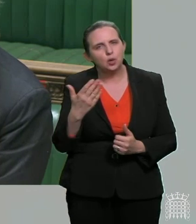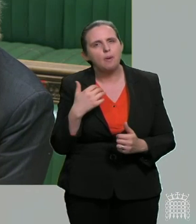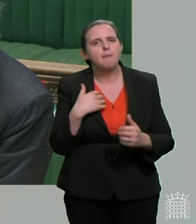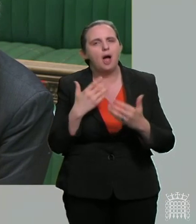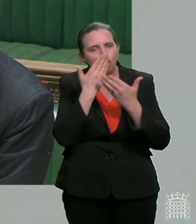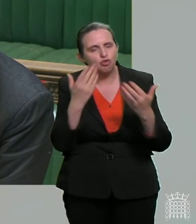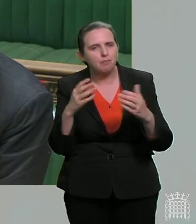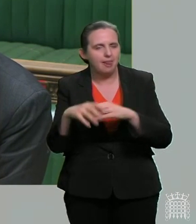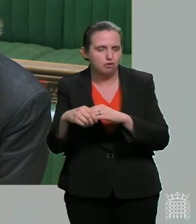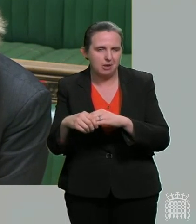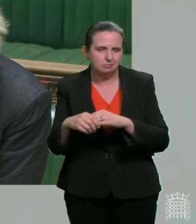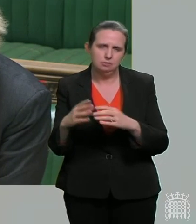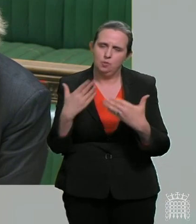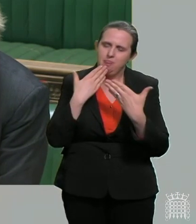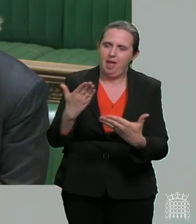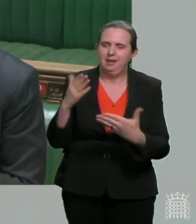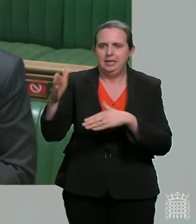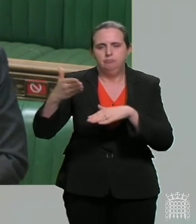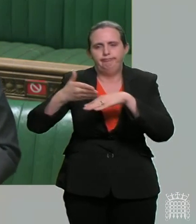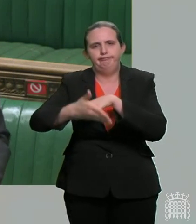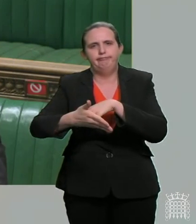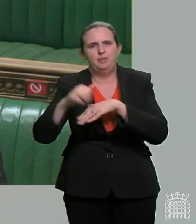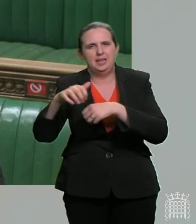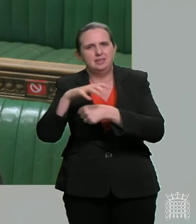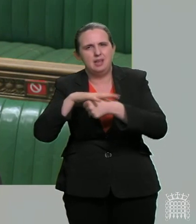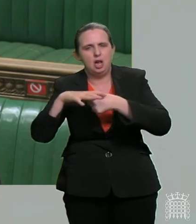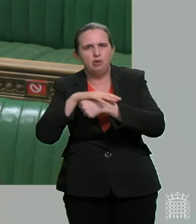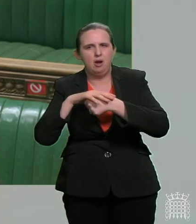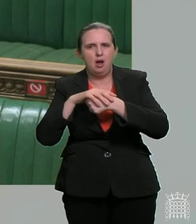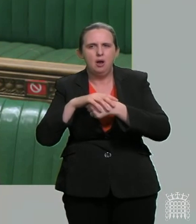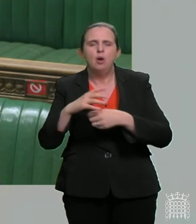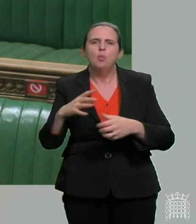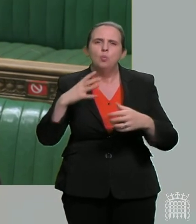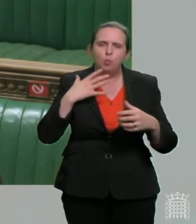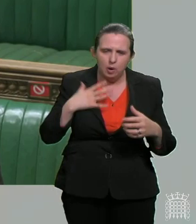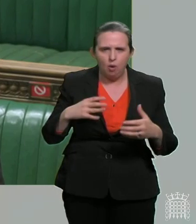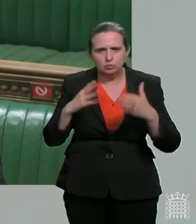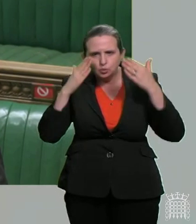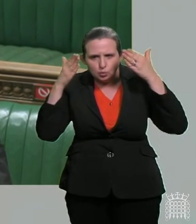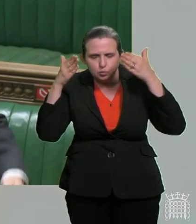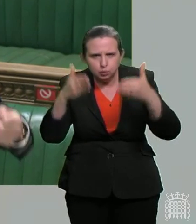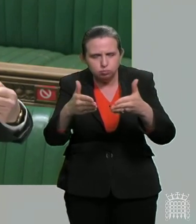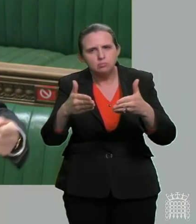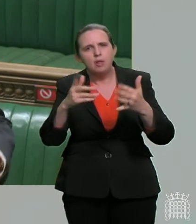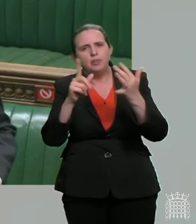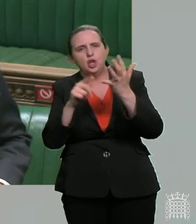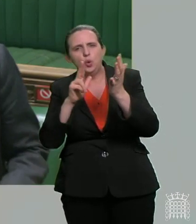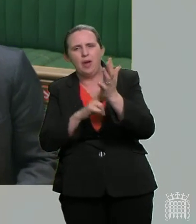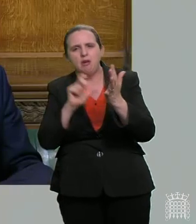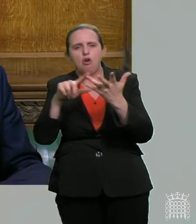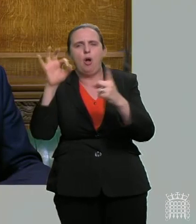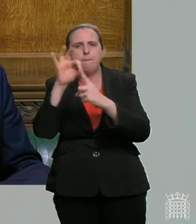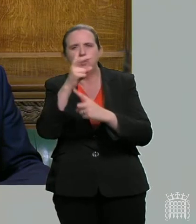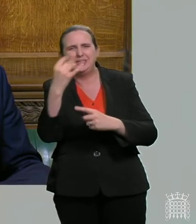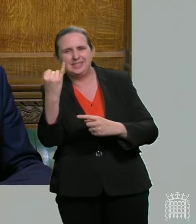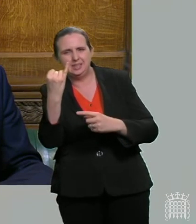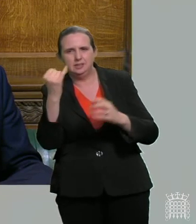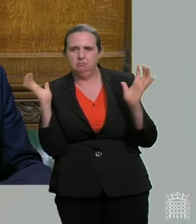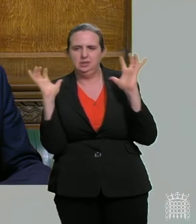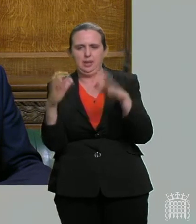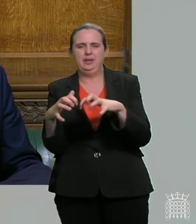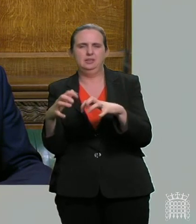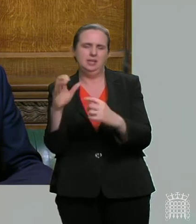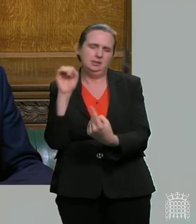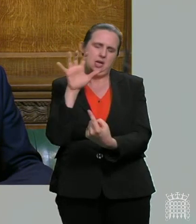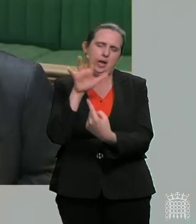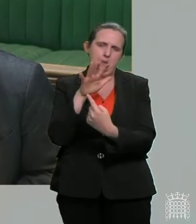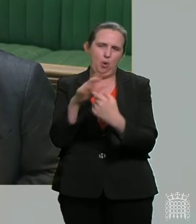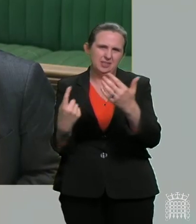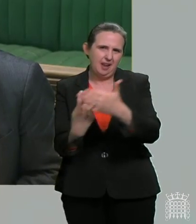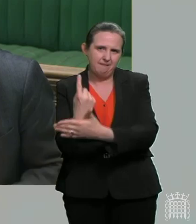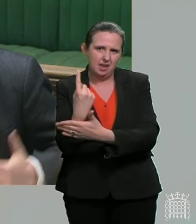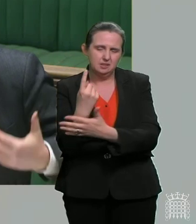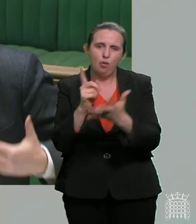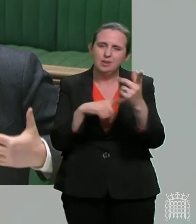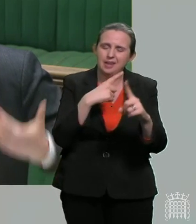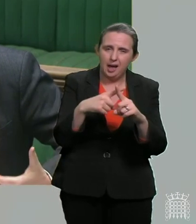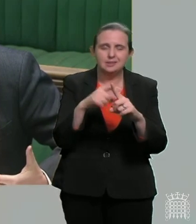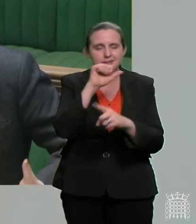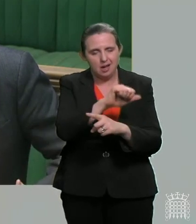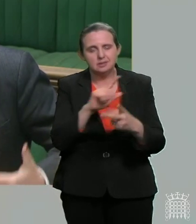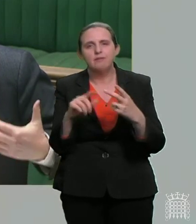I want the House to know that we want the UN COP26 summit to be a landmark event, not just for tackling climate change but for biodiversity.